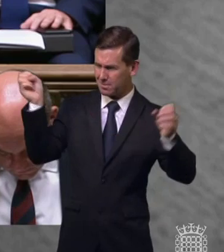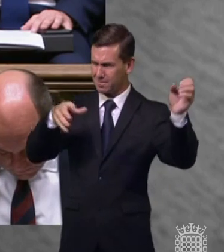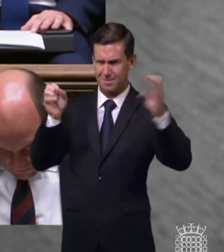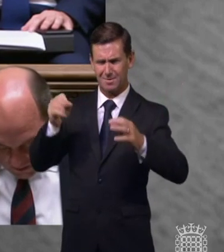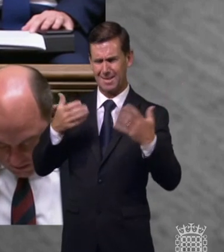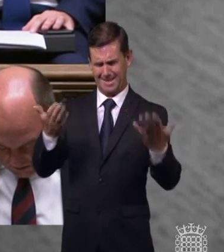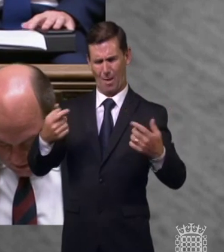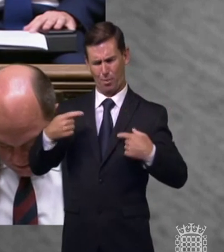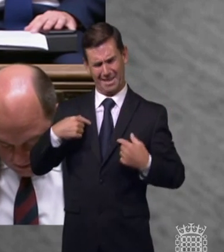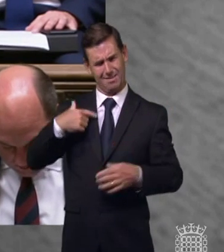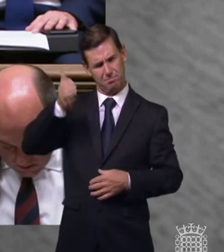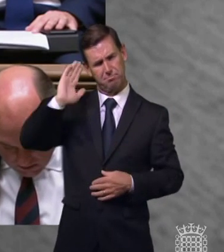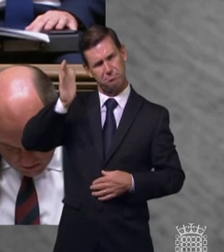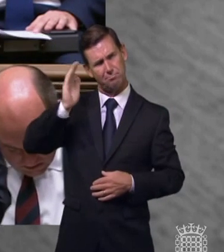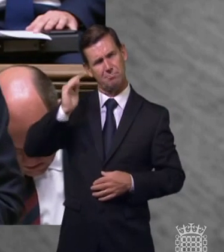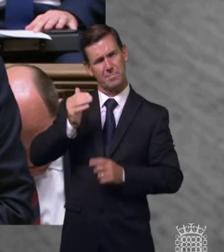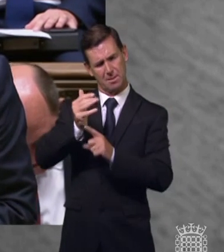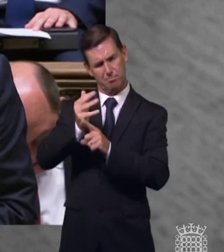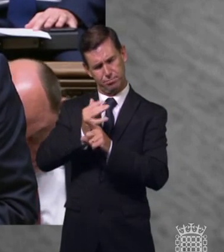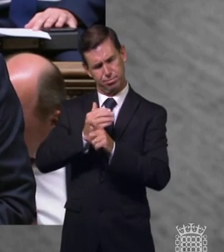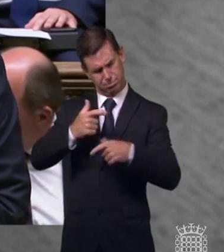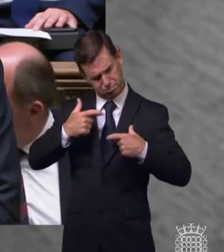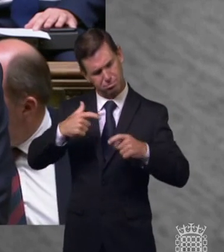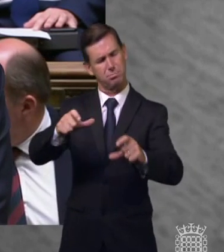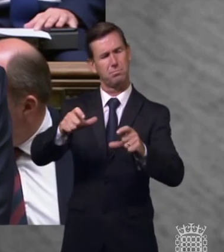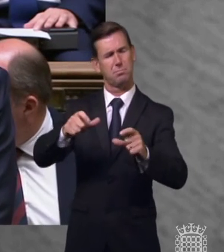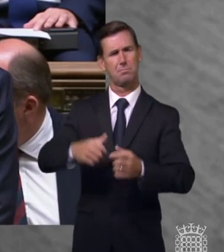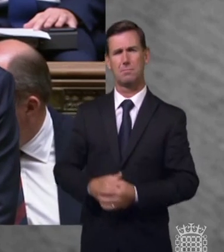I therefore intend, with your leave, Mr Speaker, to make some progress.